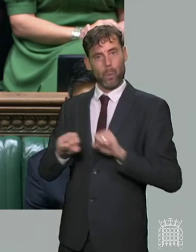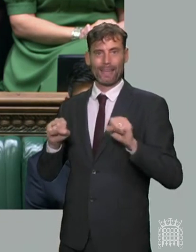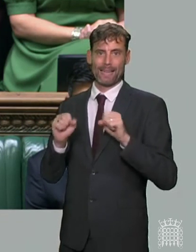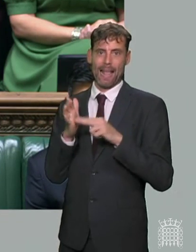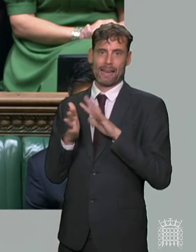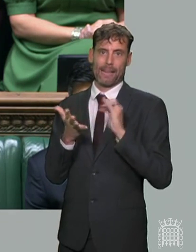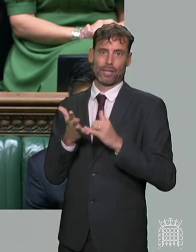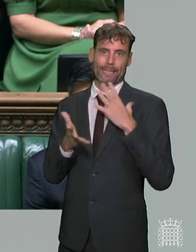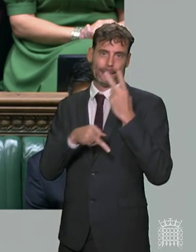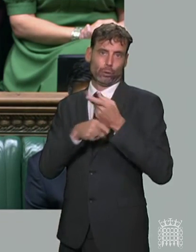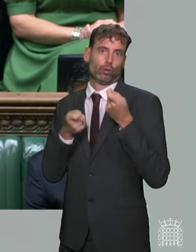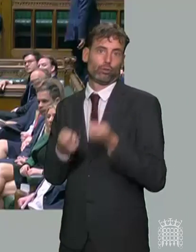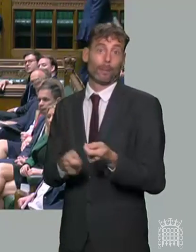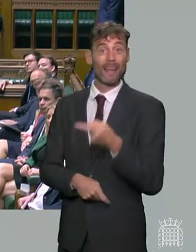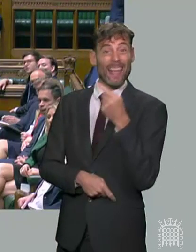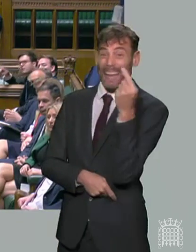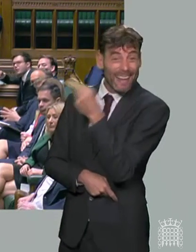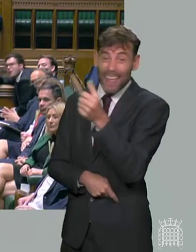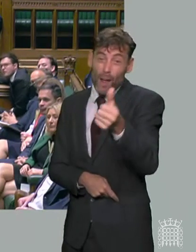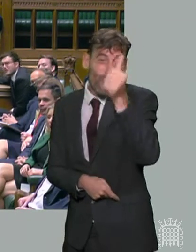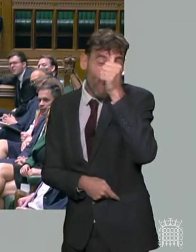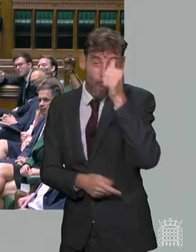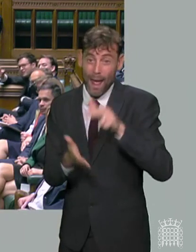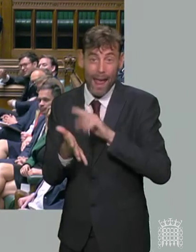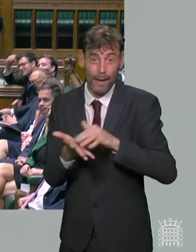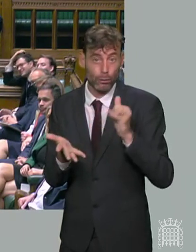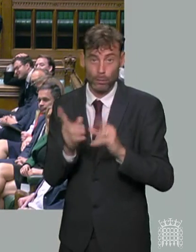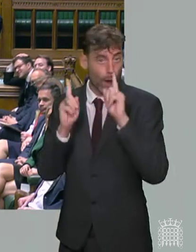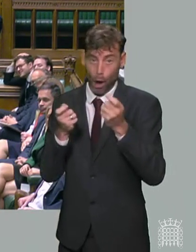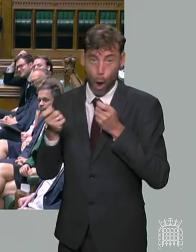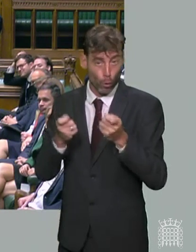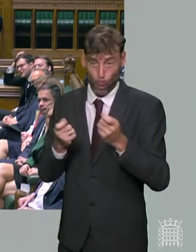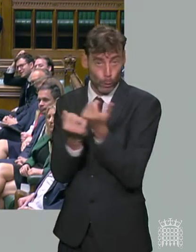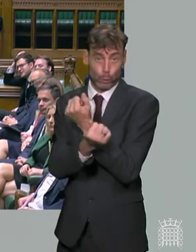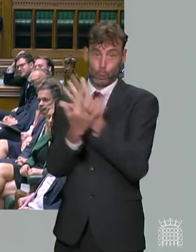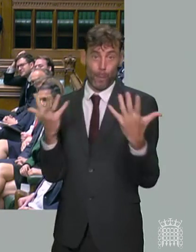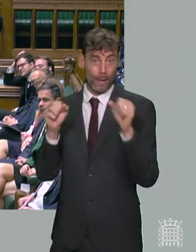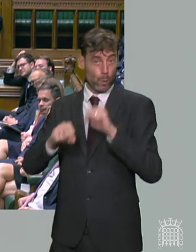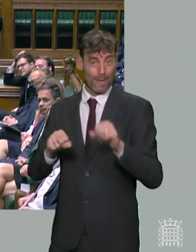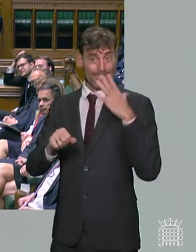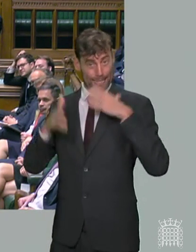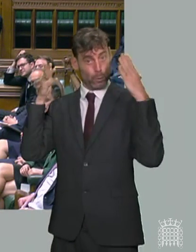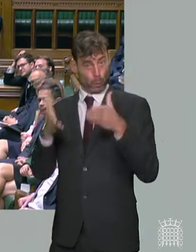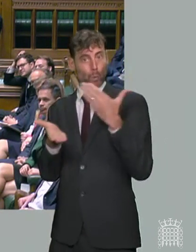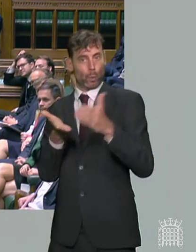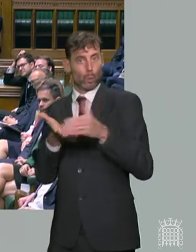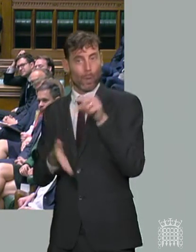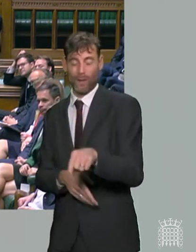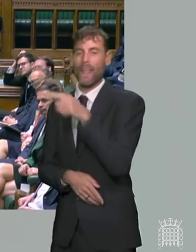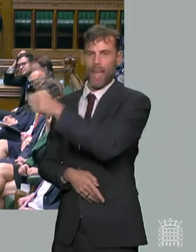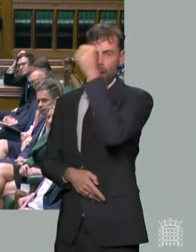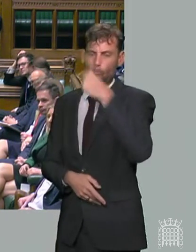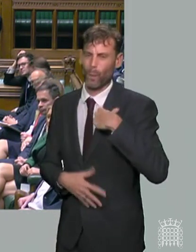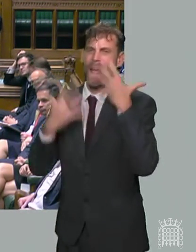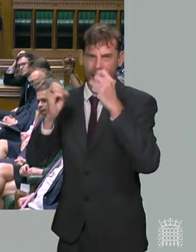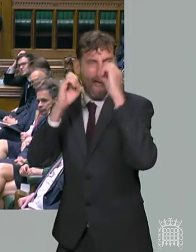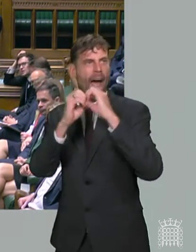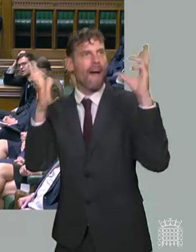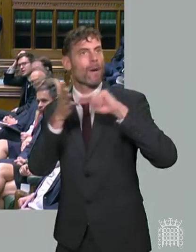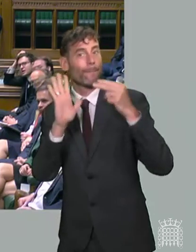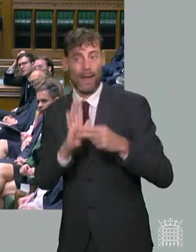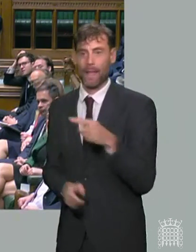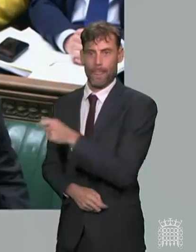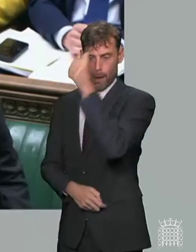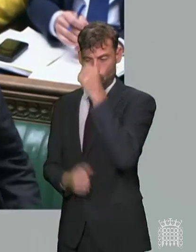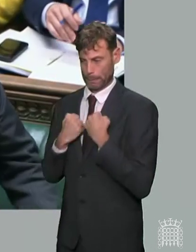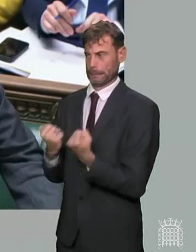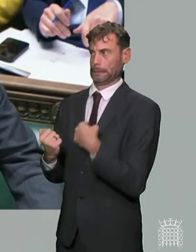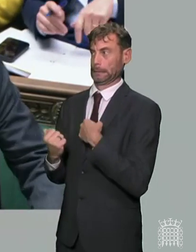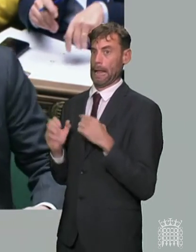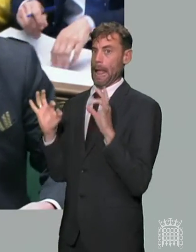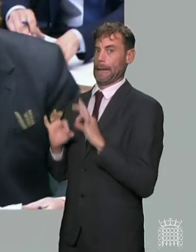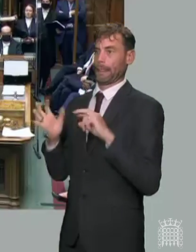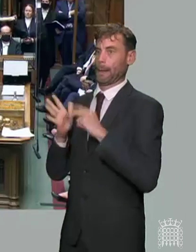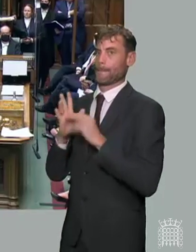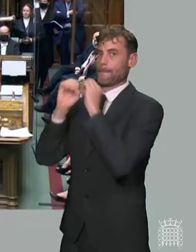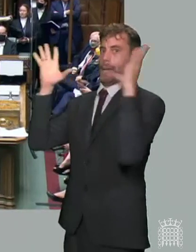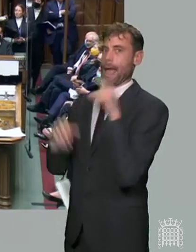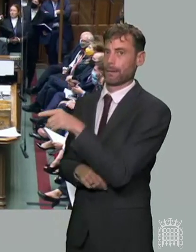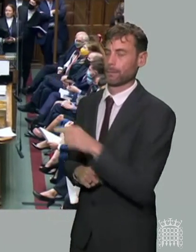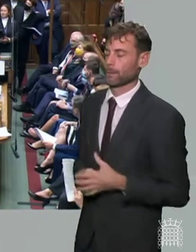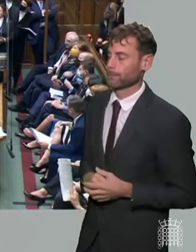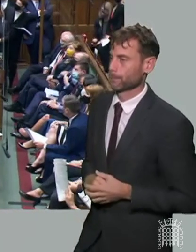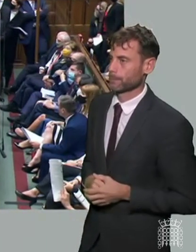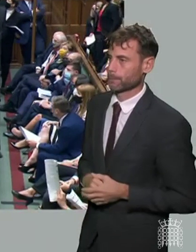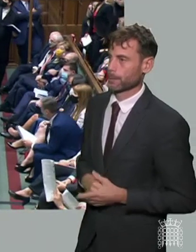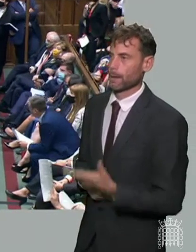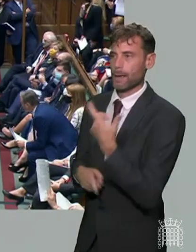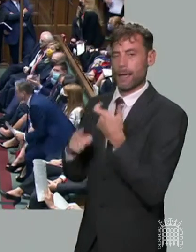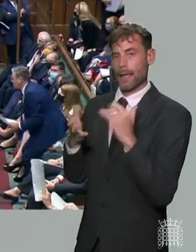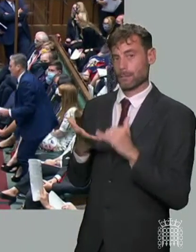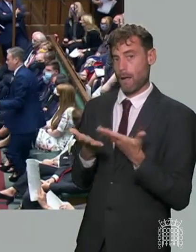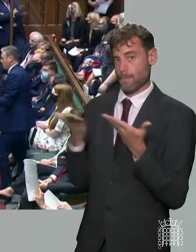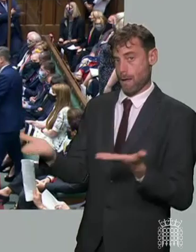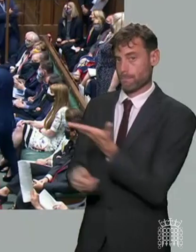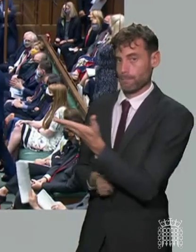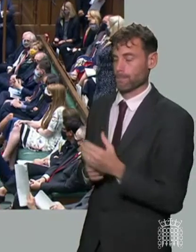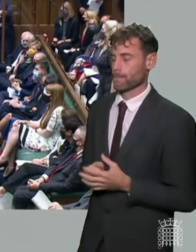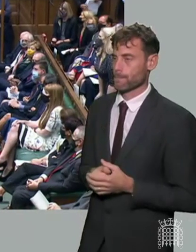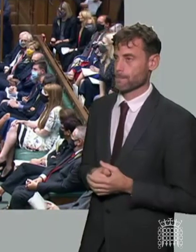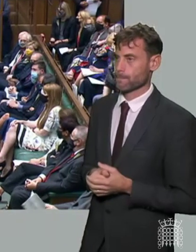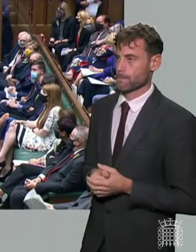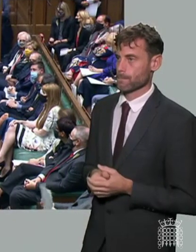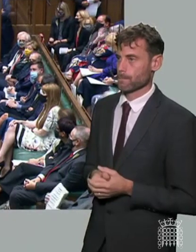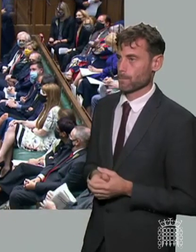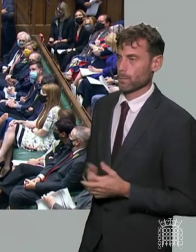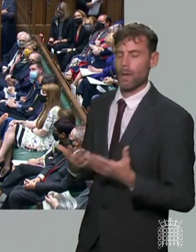Labour Members know that the NHS backlog needs to be fixed, they know that this Government have a plan and they know that Labour has absolutely nothing to say.